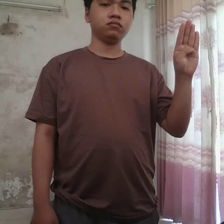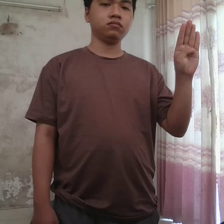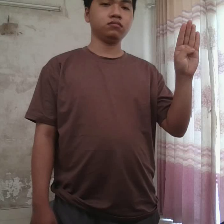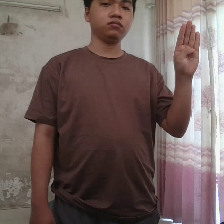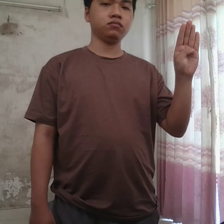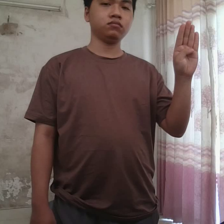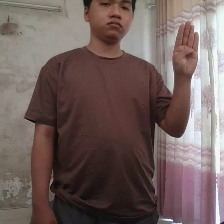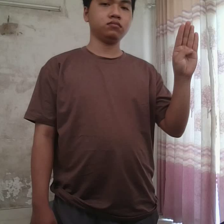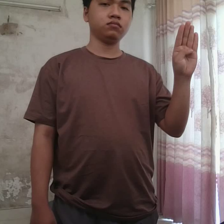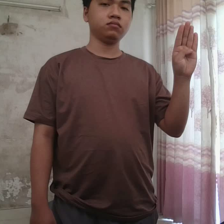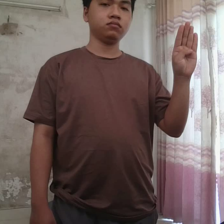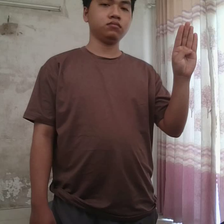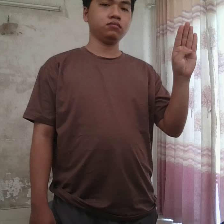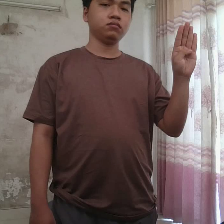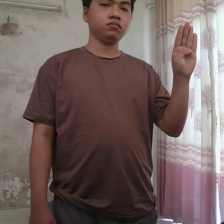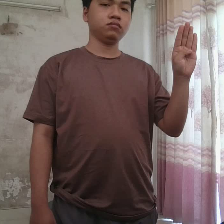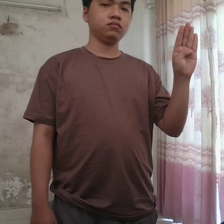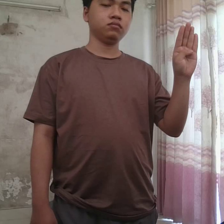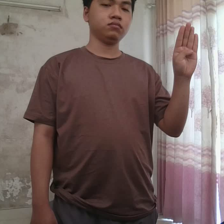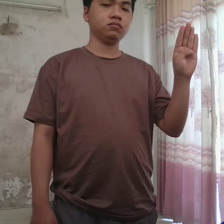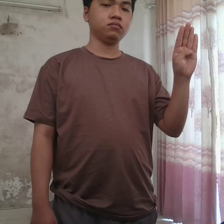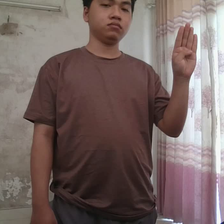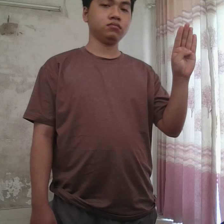b